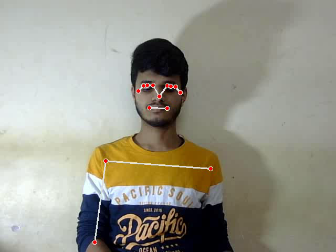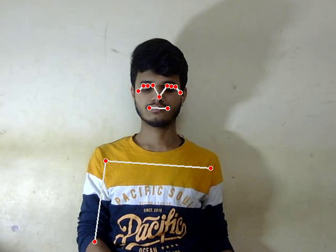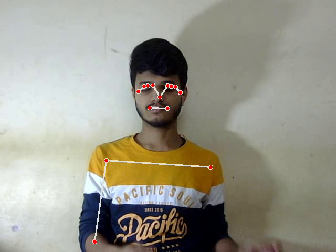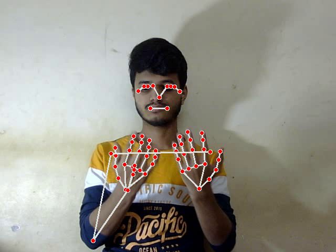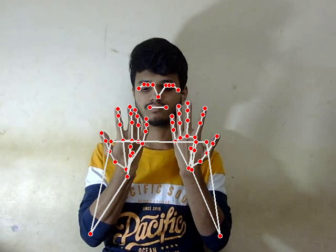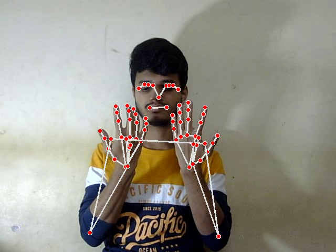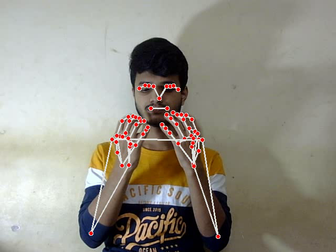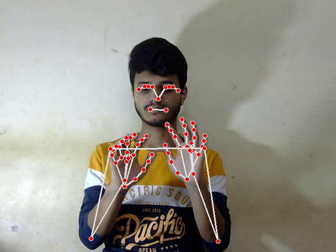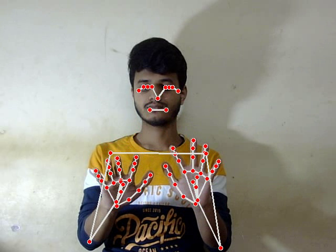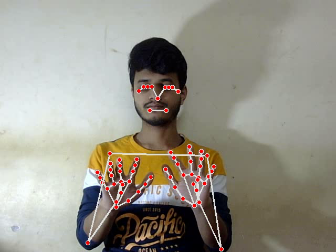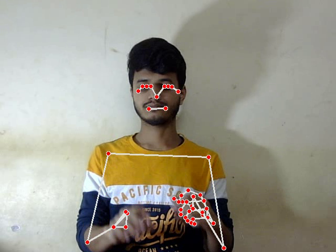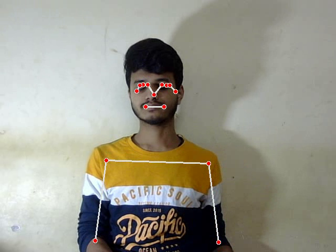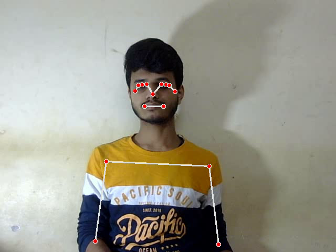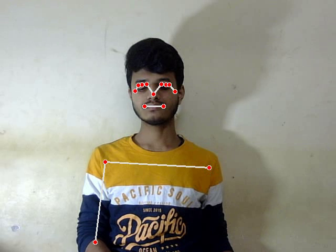finish